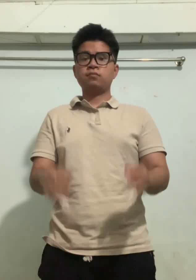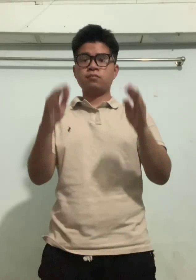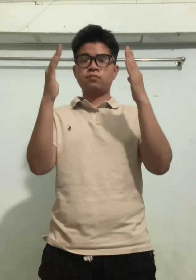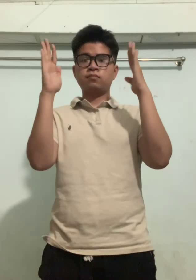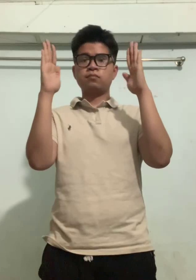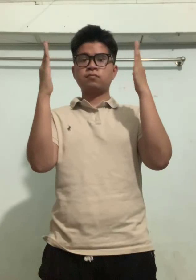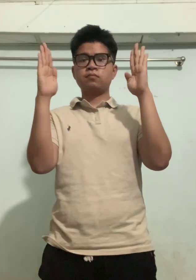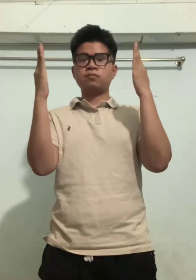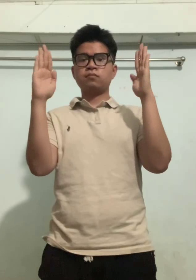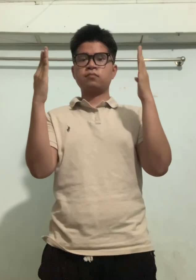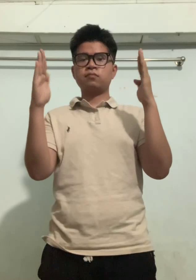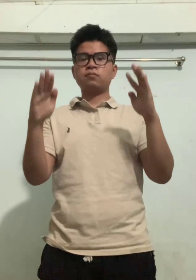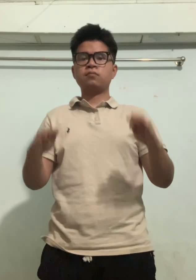vo tay